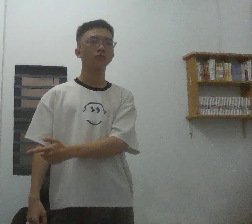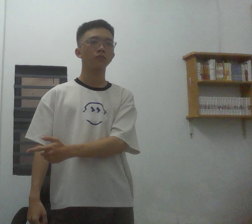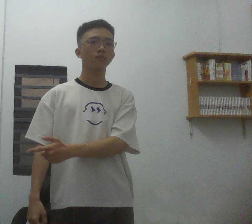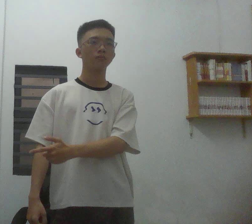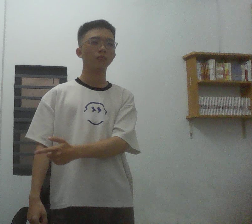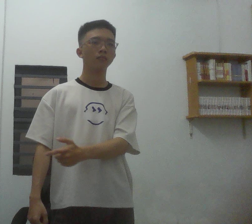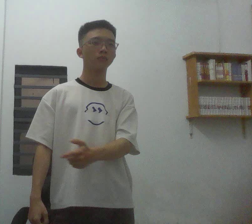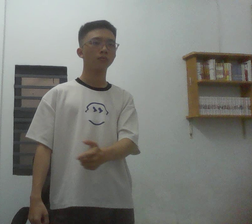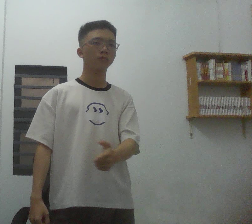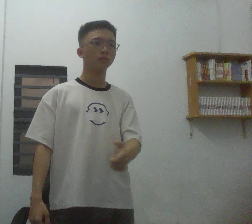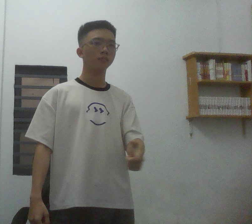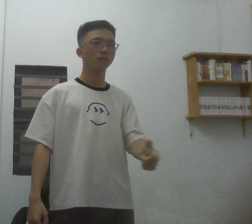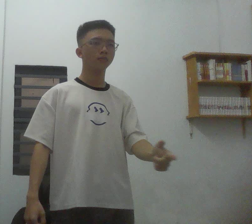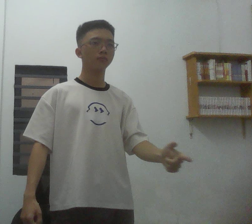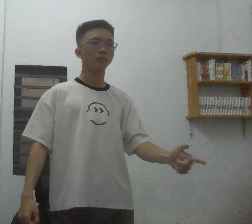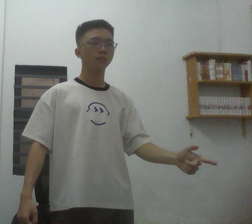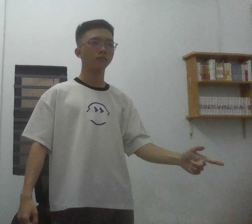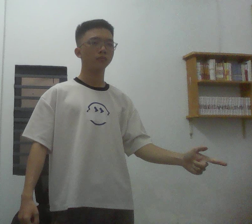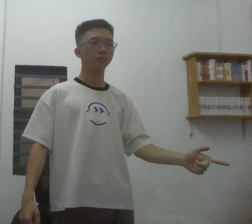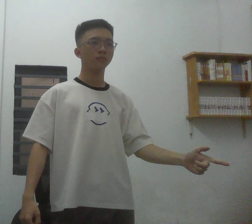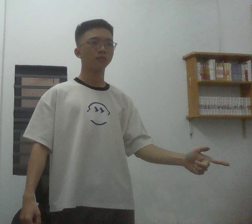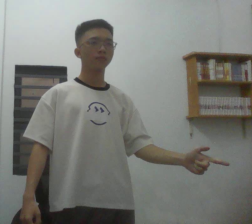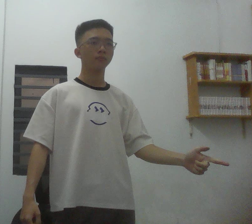cac ban